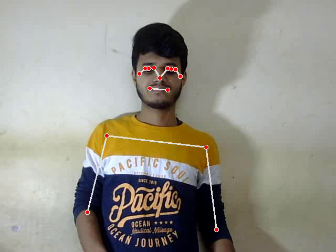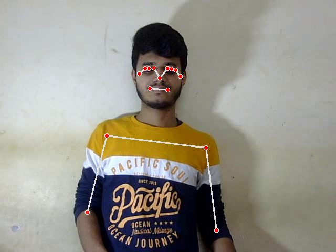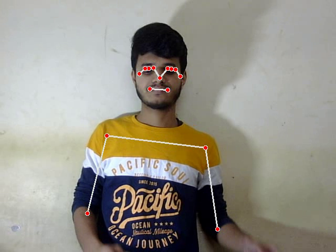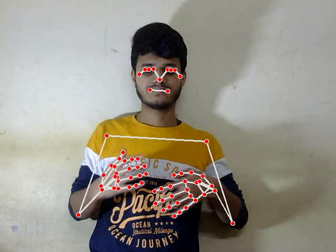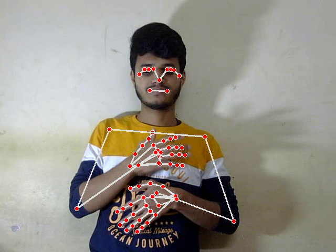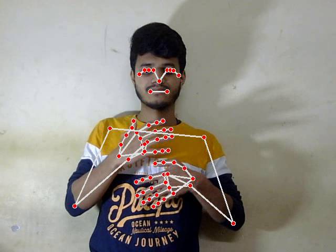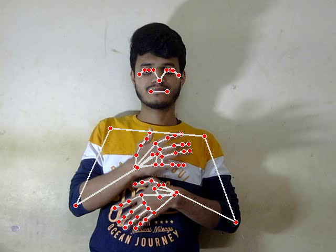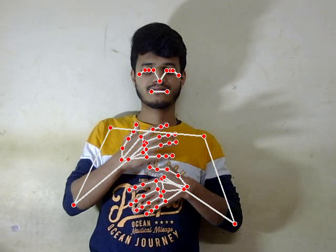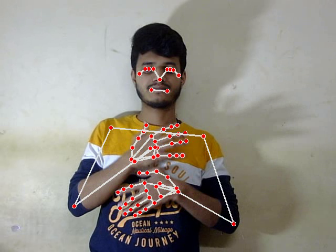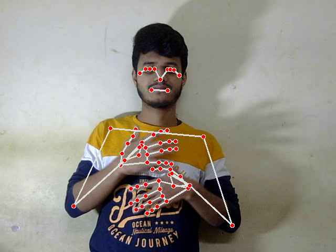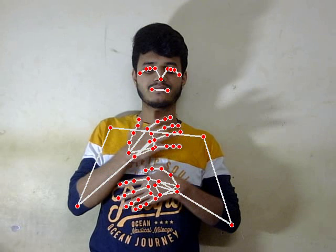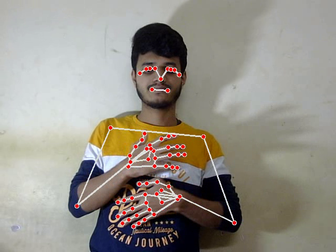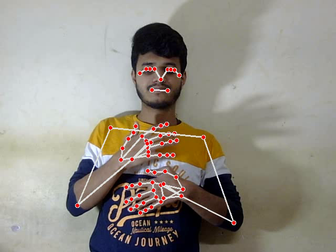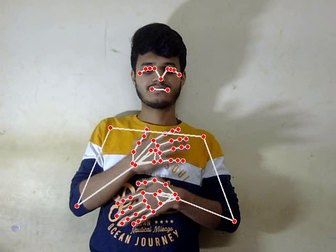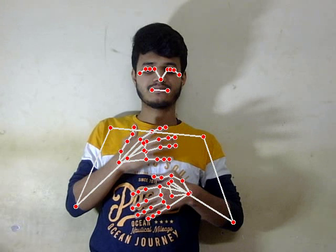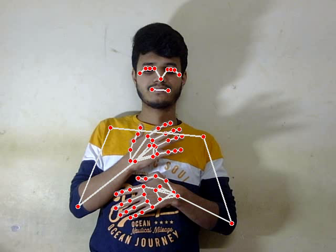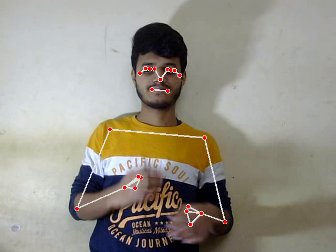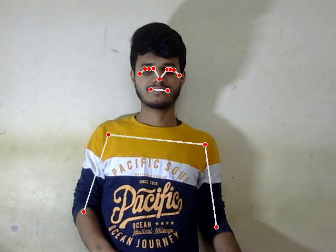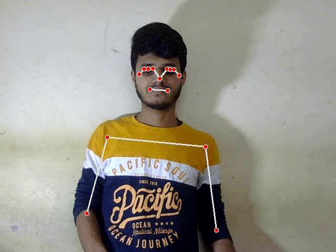happy